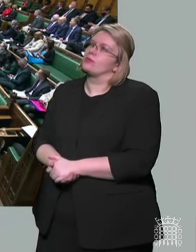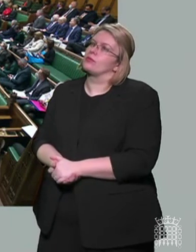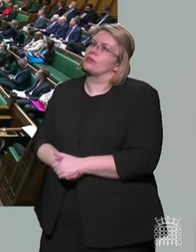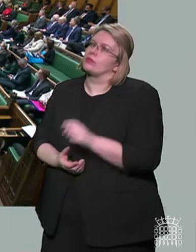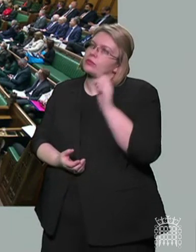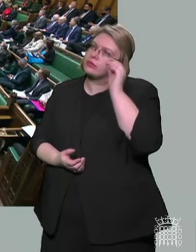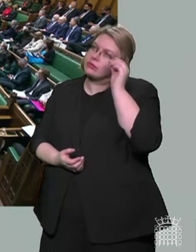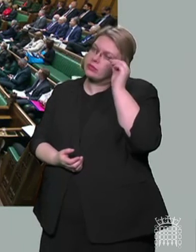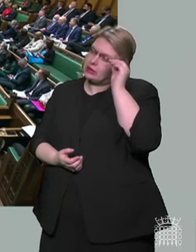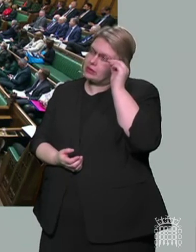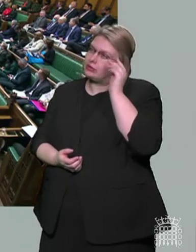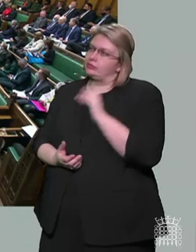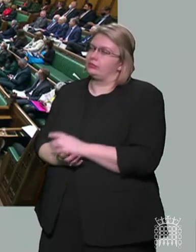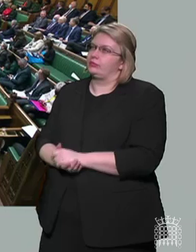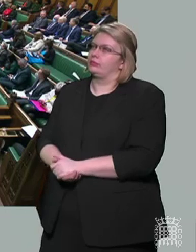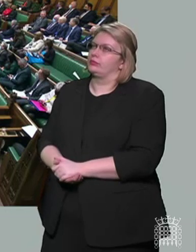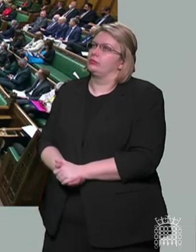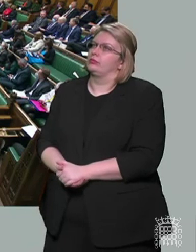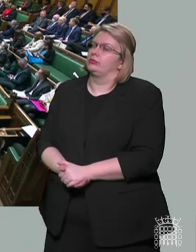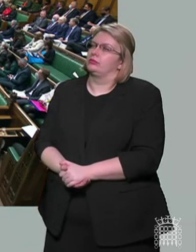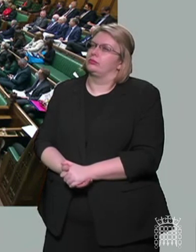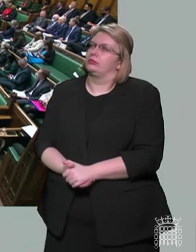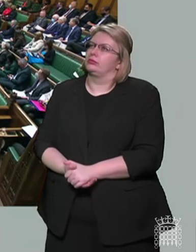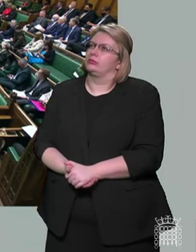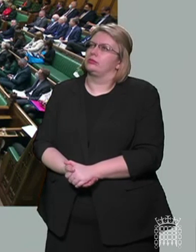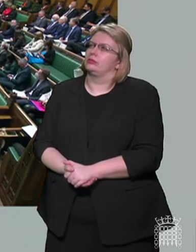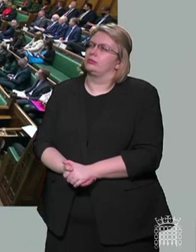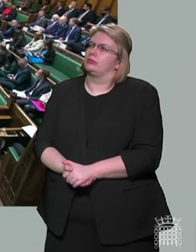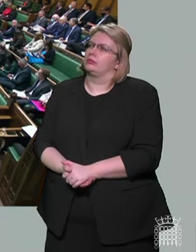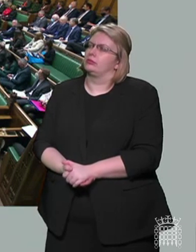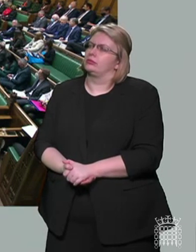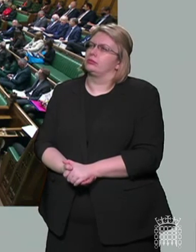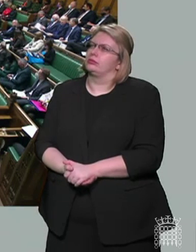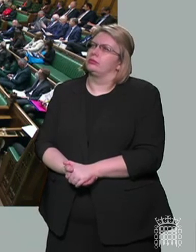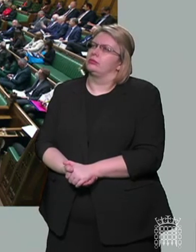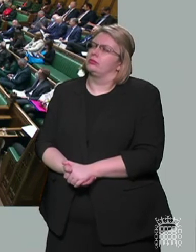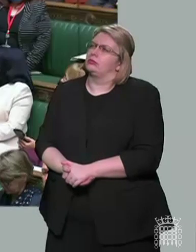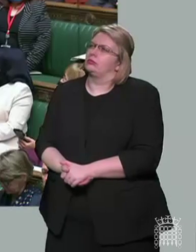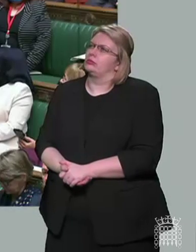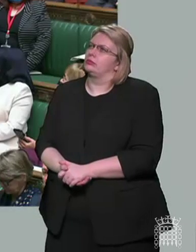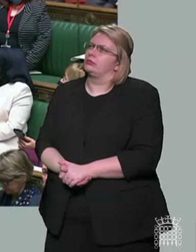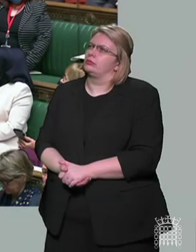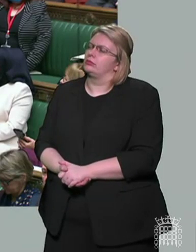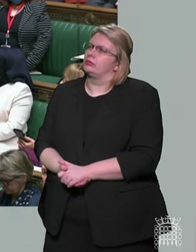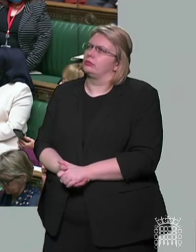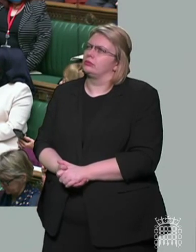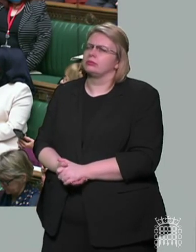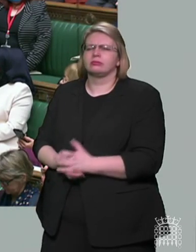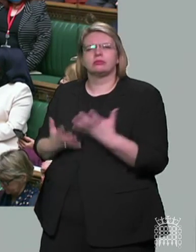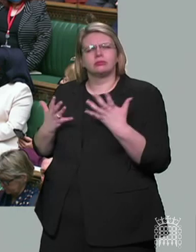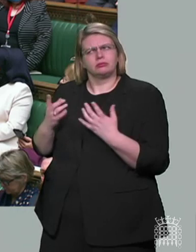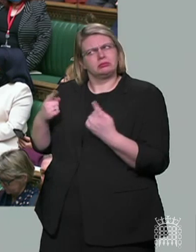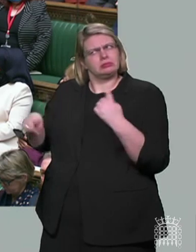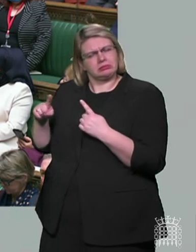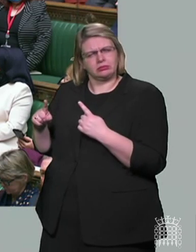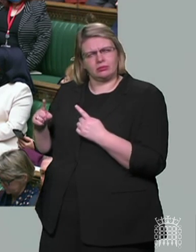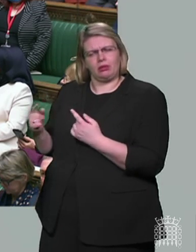The leader in this morning’s Times is a scathing criticism of the Government’s limited sanctions against Russia.